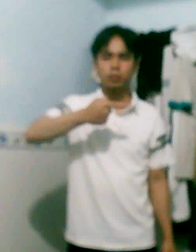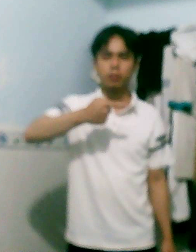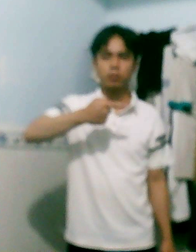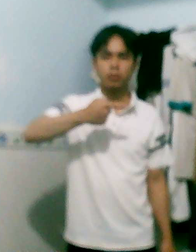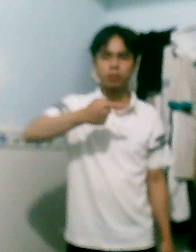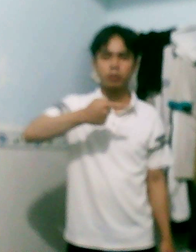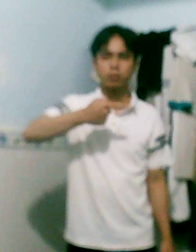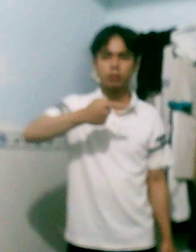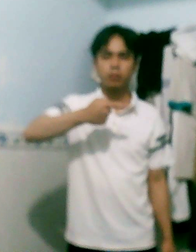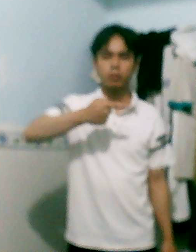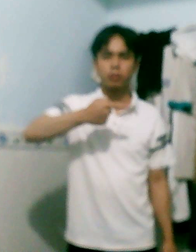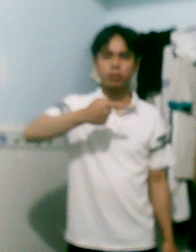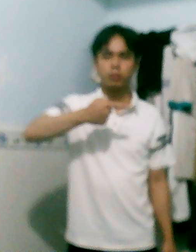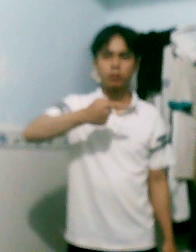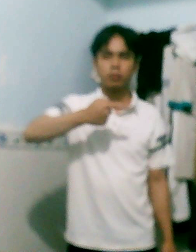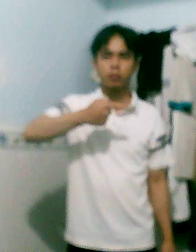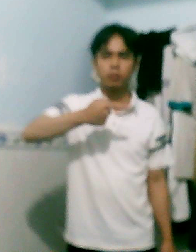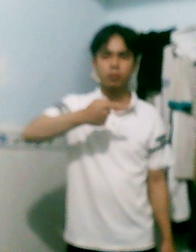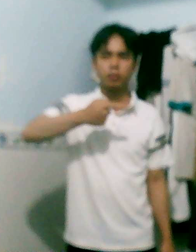g